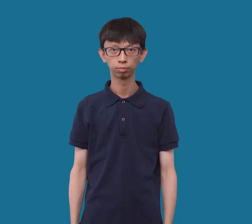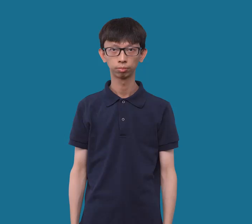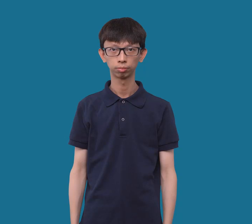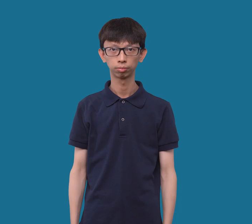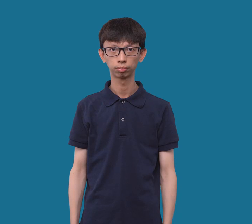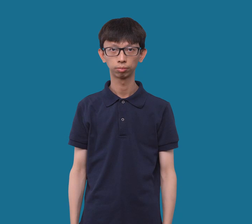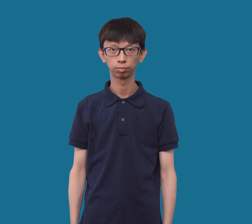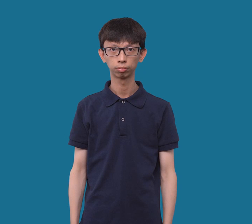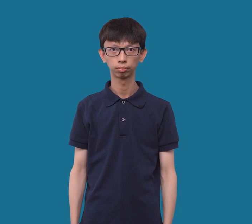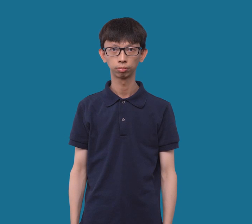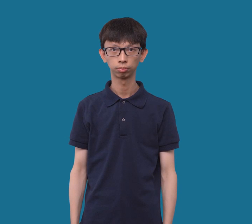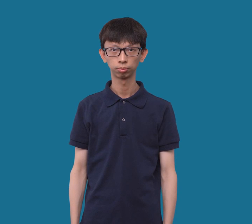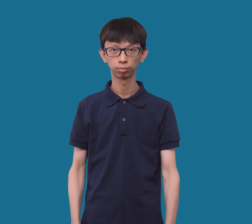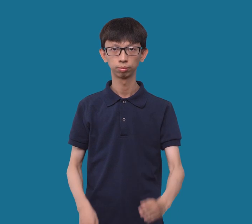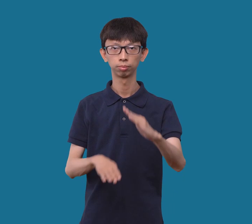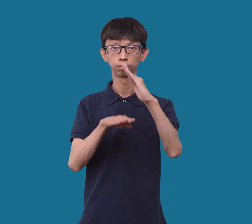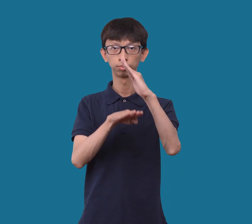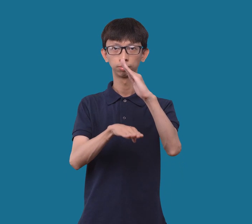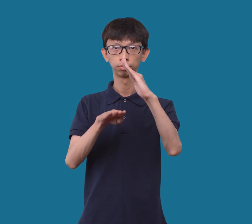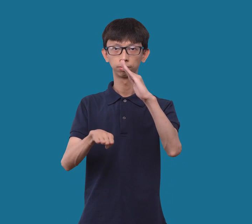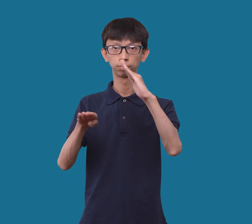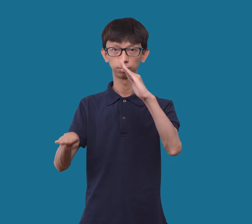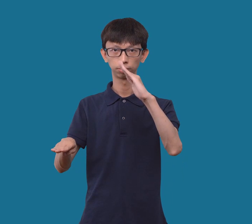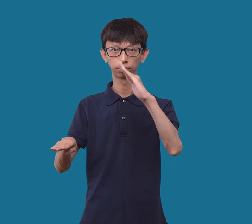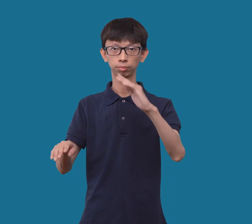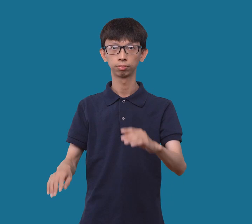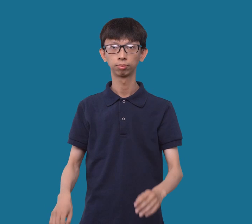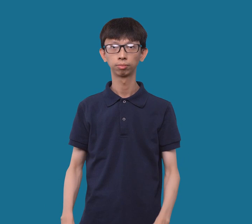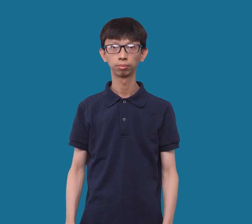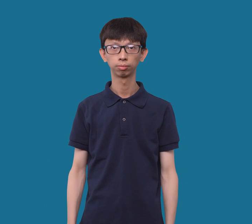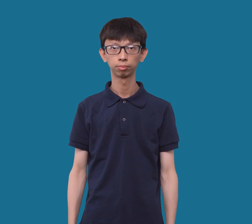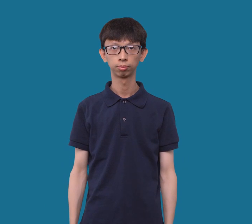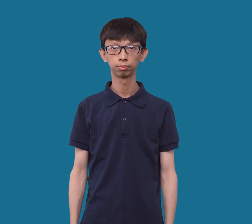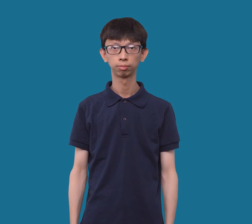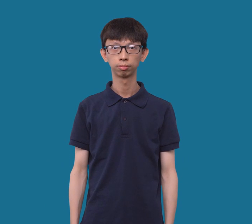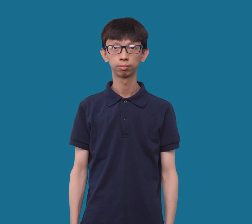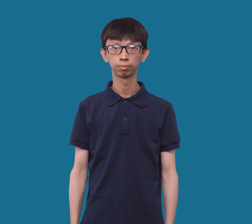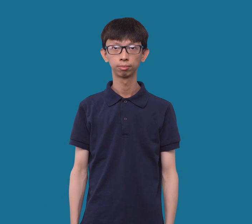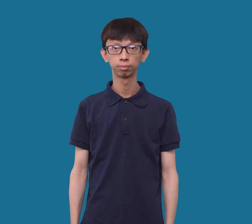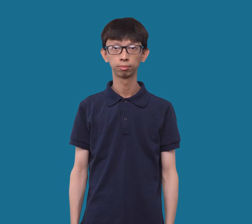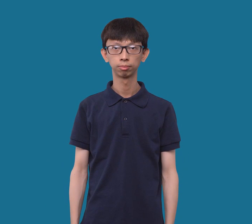bến xe